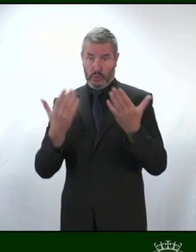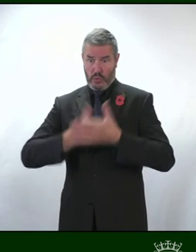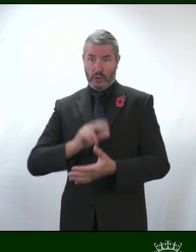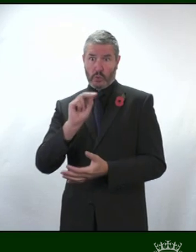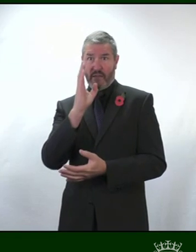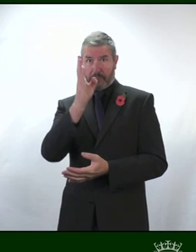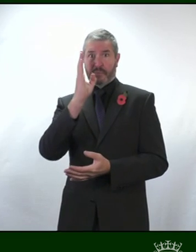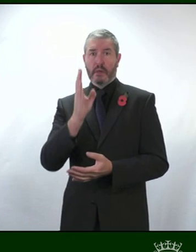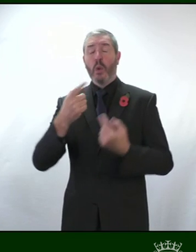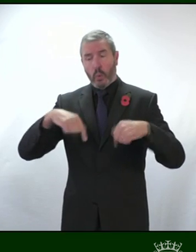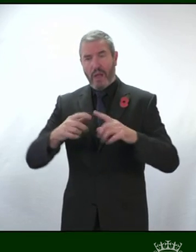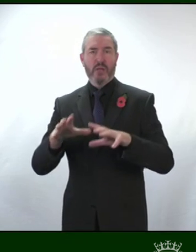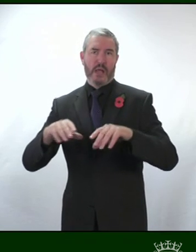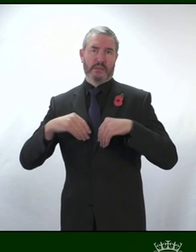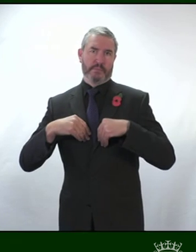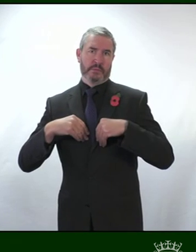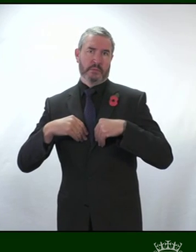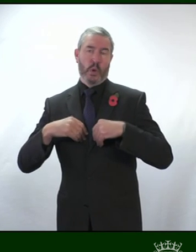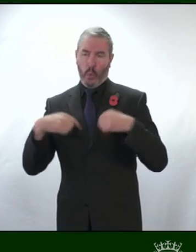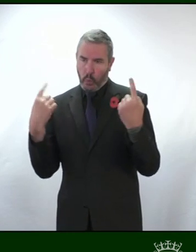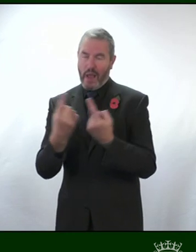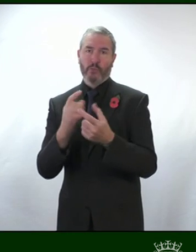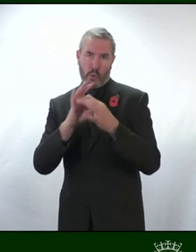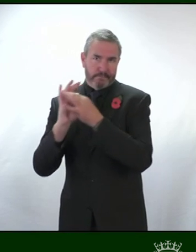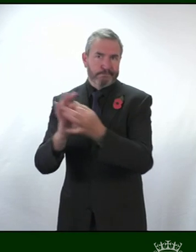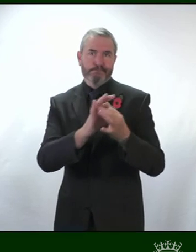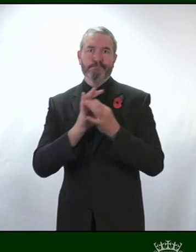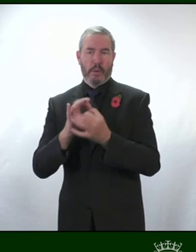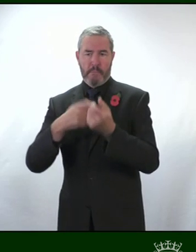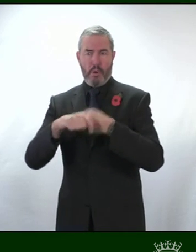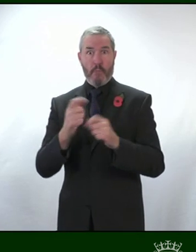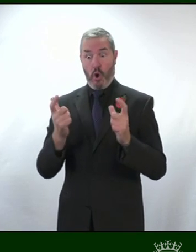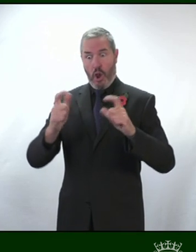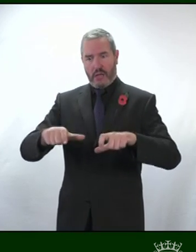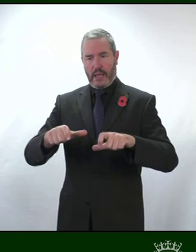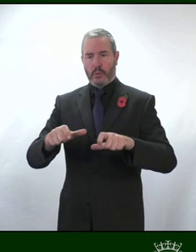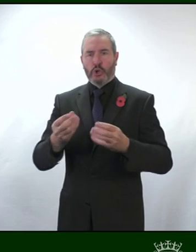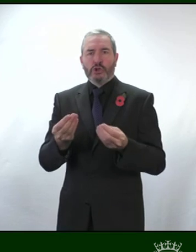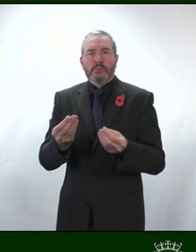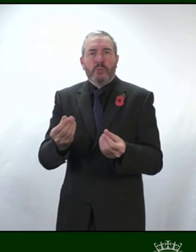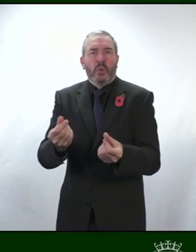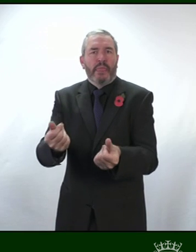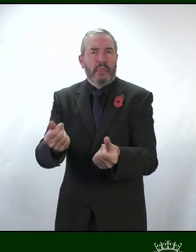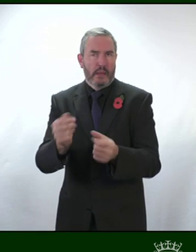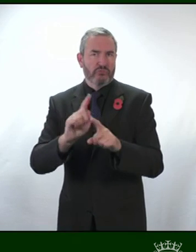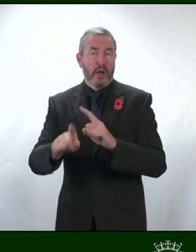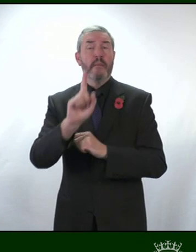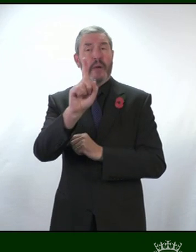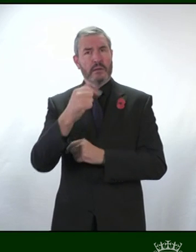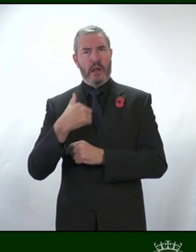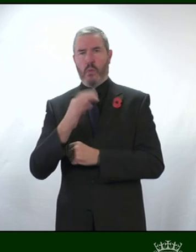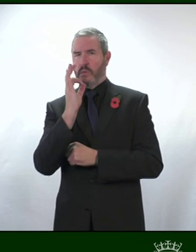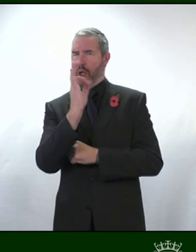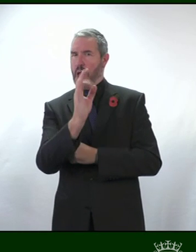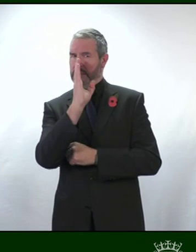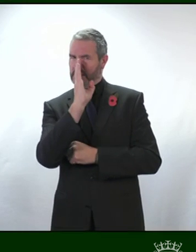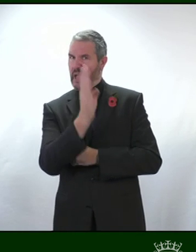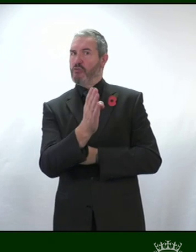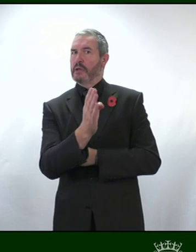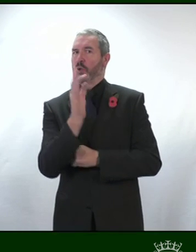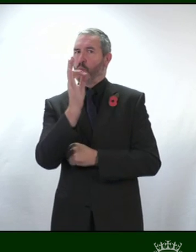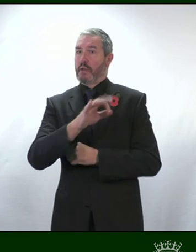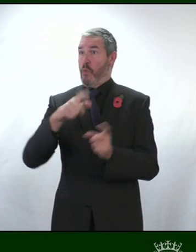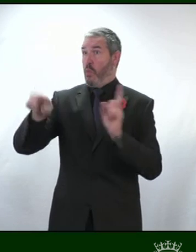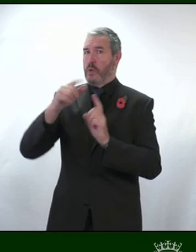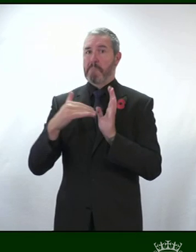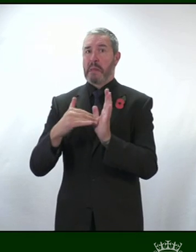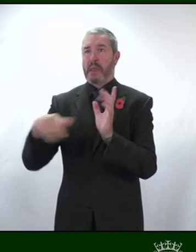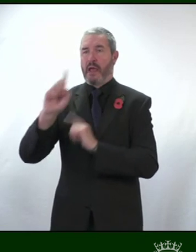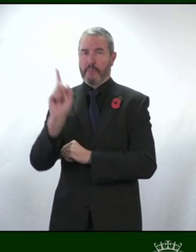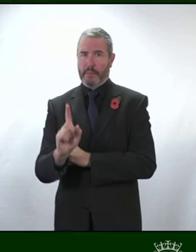I accept that we all have a duty to pull together and try to make this lockdown work, so I just want to ask some basic and direct questions on behalf of those millions of people.